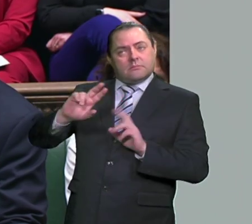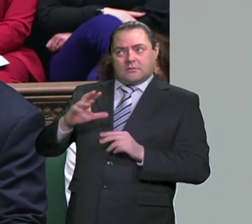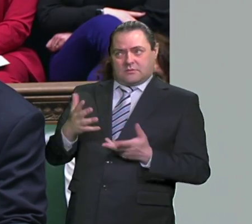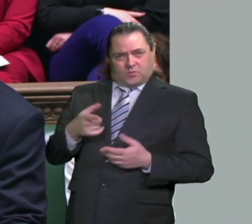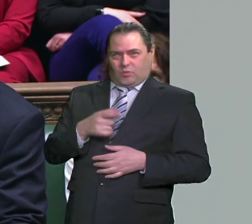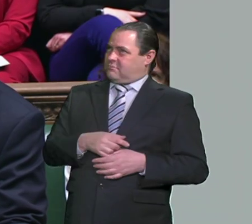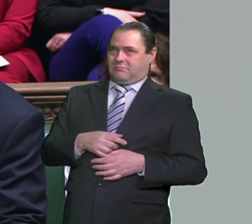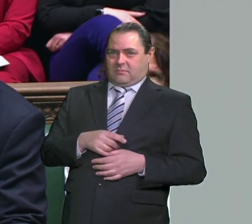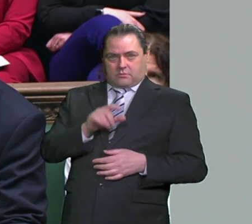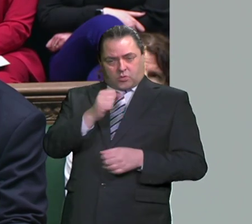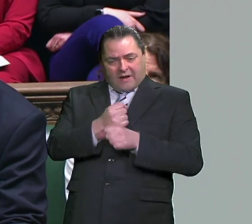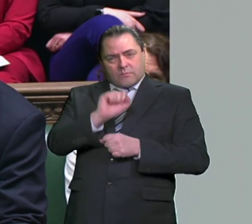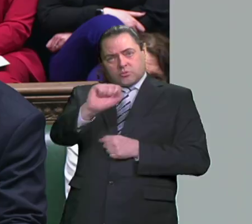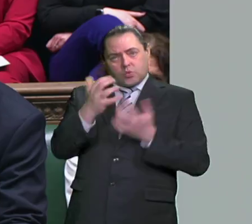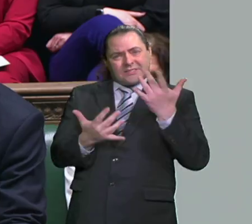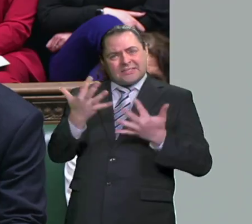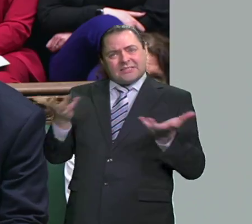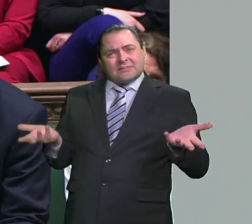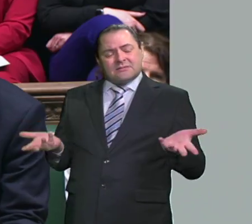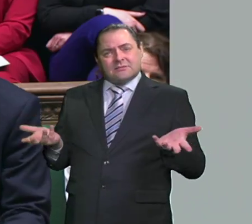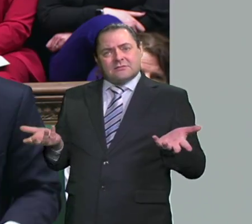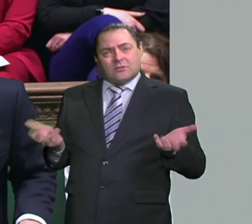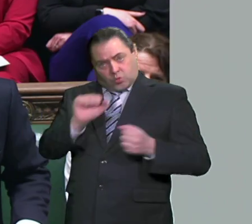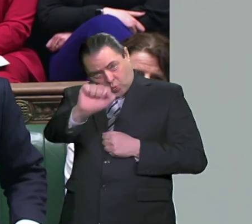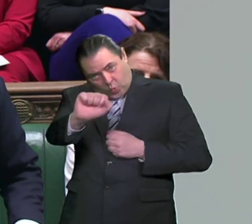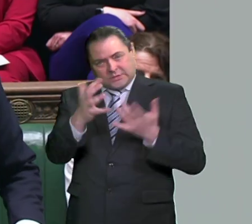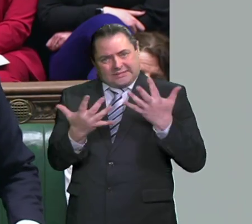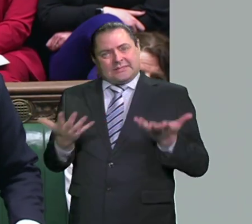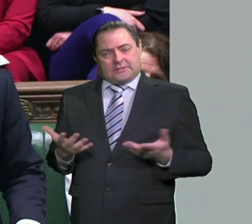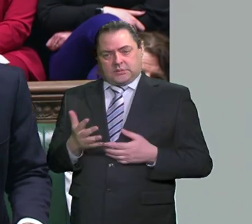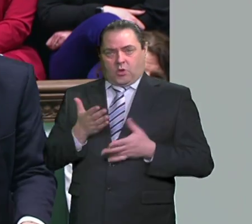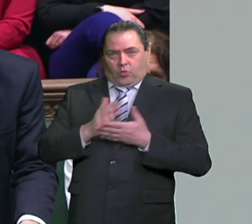He shakes his head, but that is the Government’s own statistic.